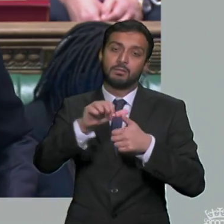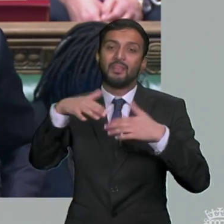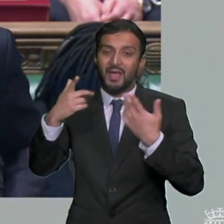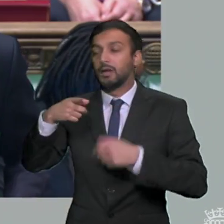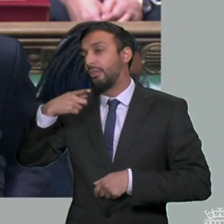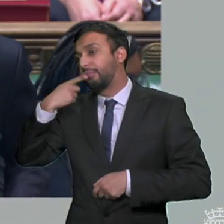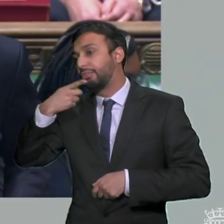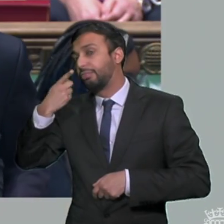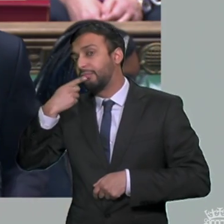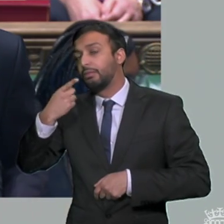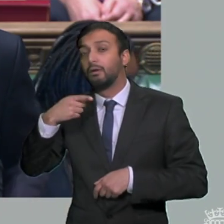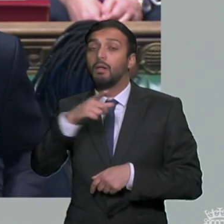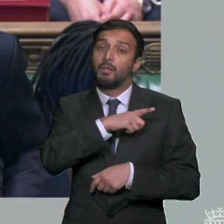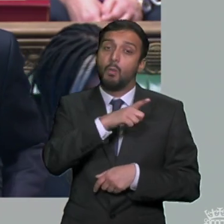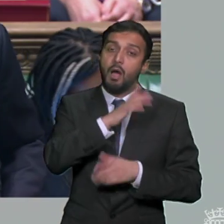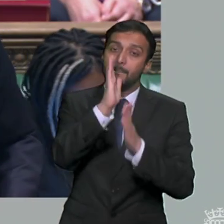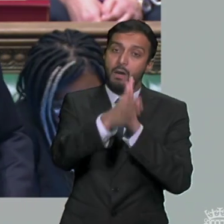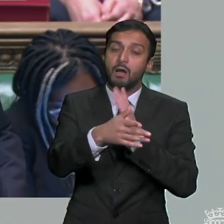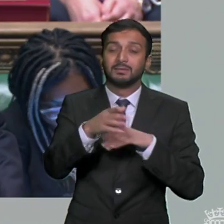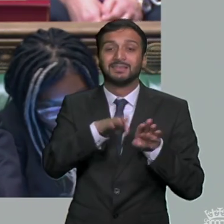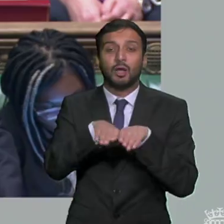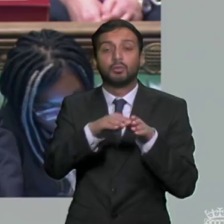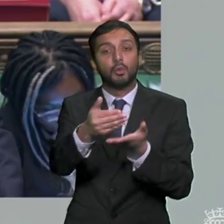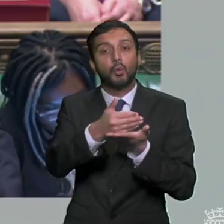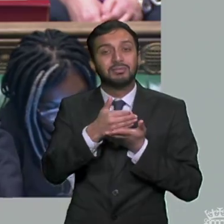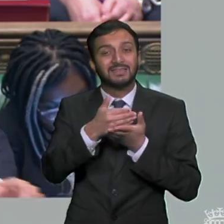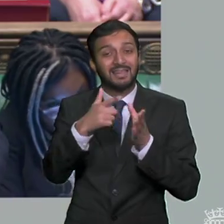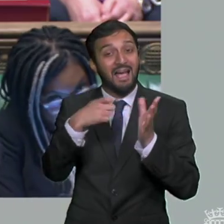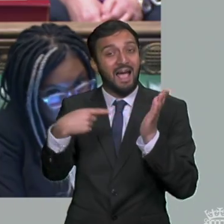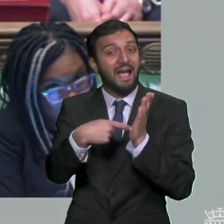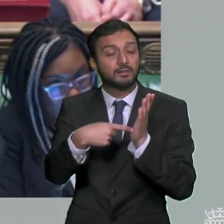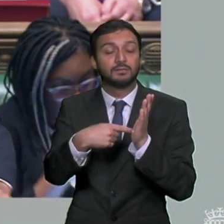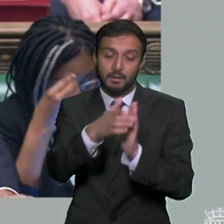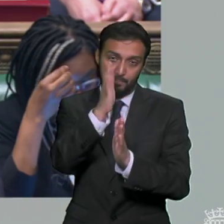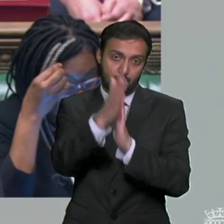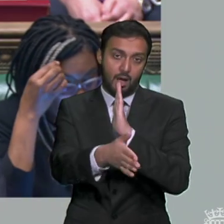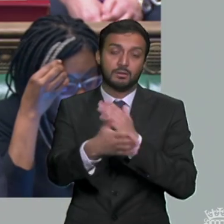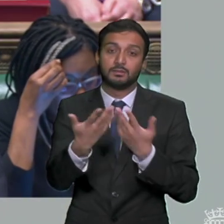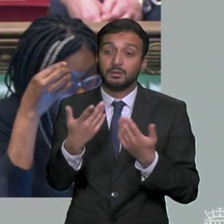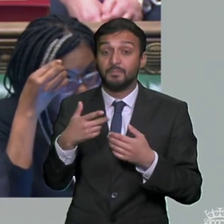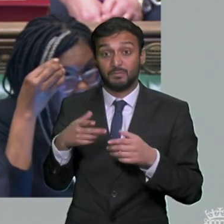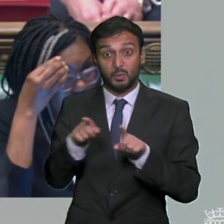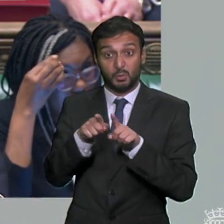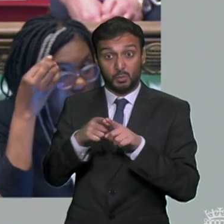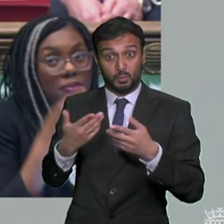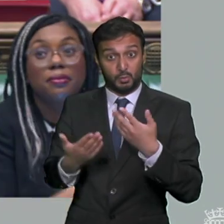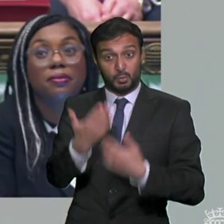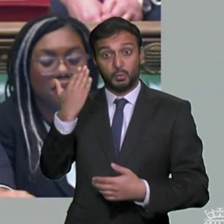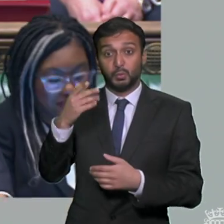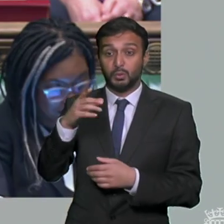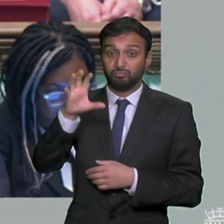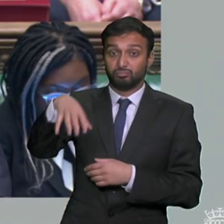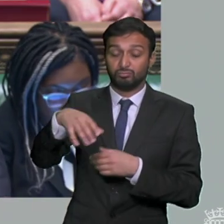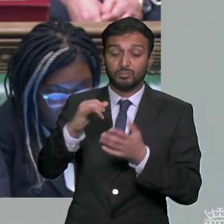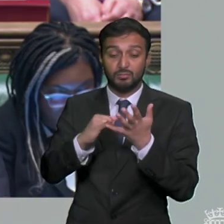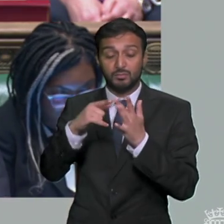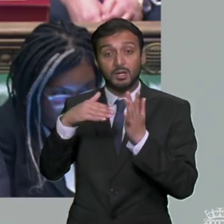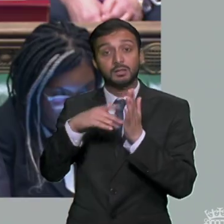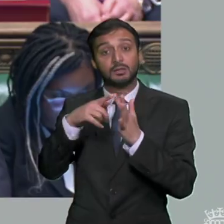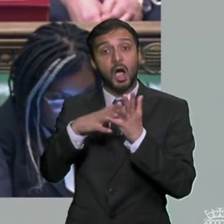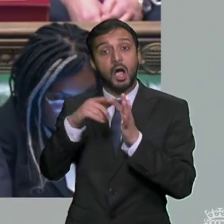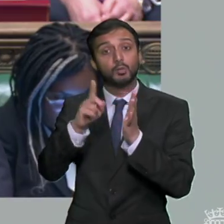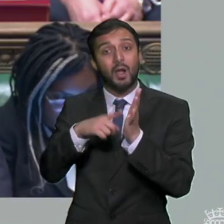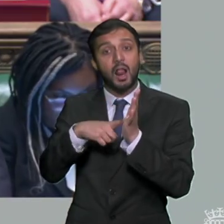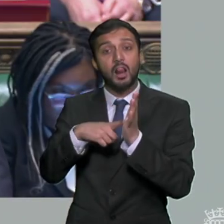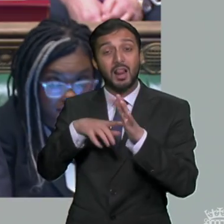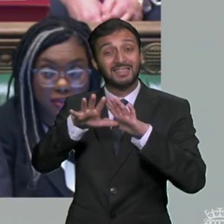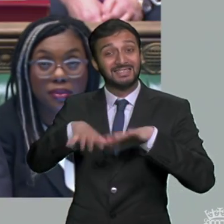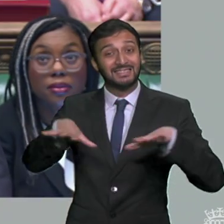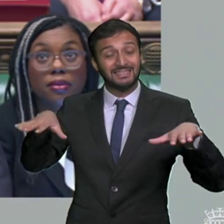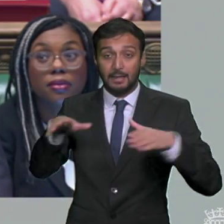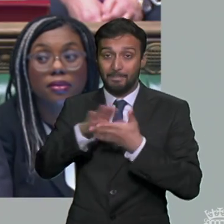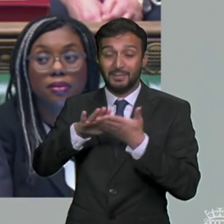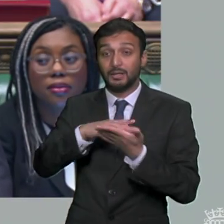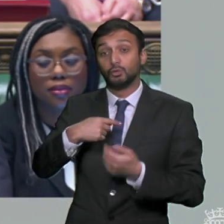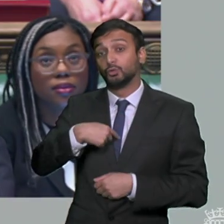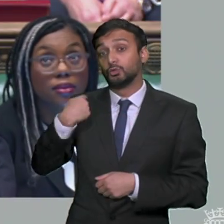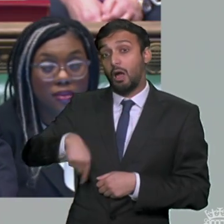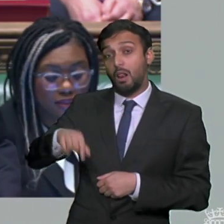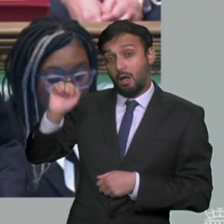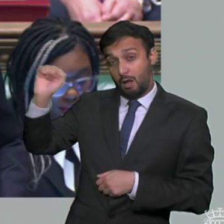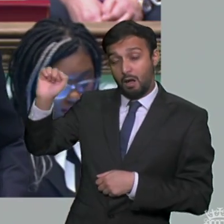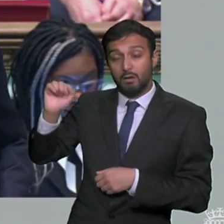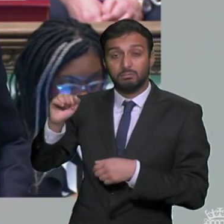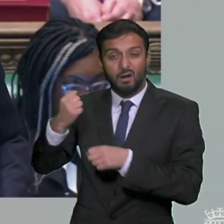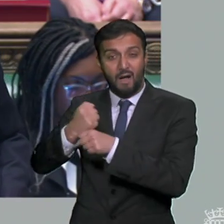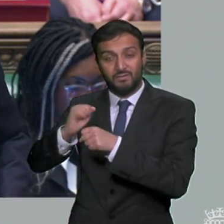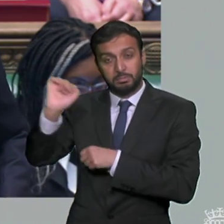Just recently, we used that Act to block the sale of Newport Wafer Fab, and this week, with our announcement of Sizewell C, we ensured that China’s state-owned nuclear energy corporation will no longer be a part of the project.